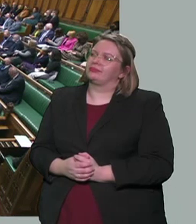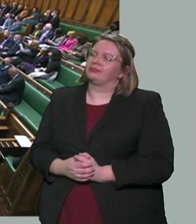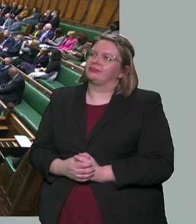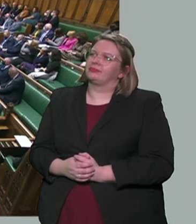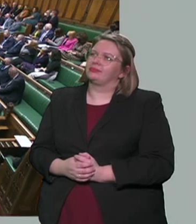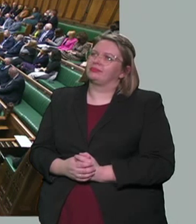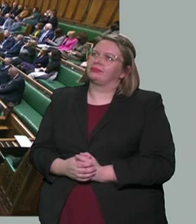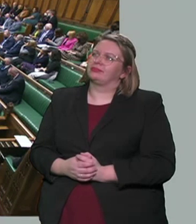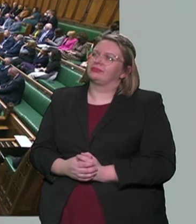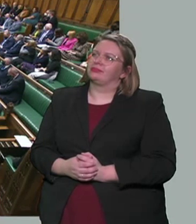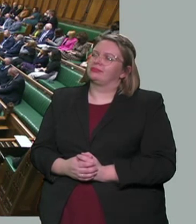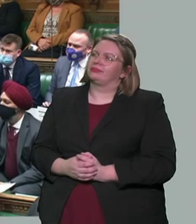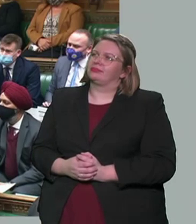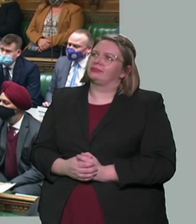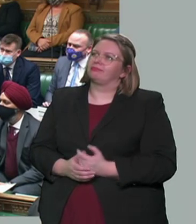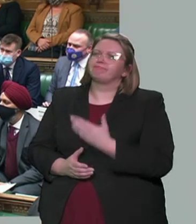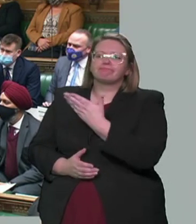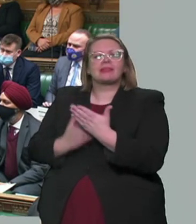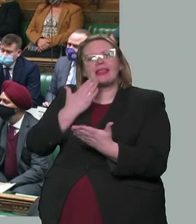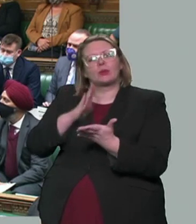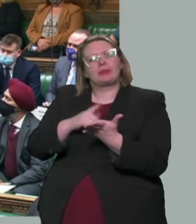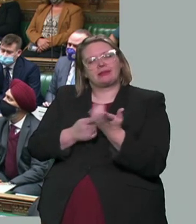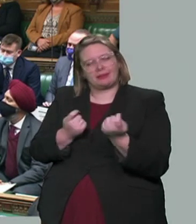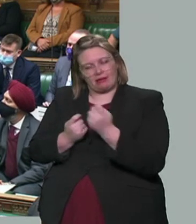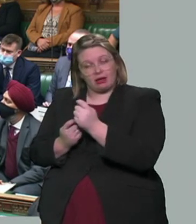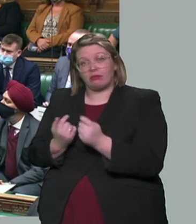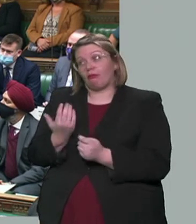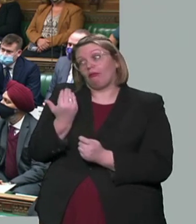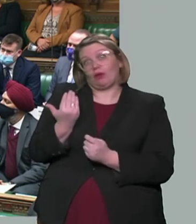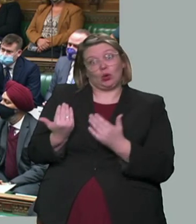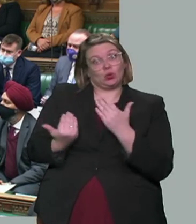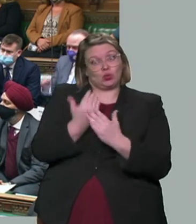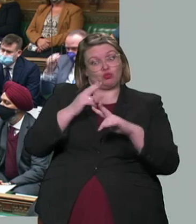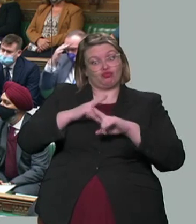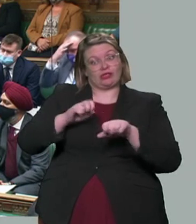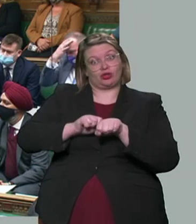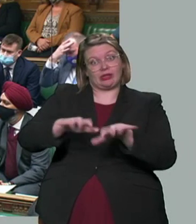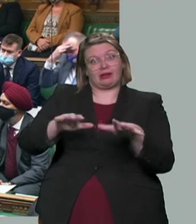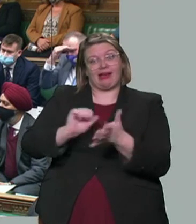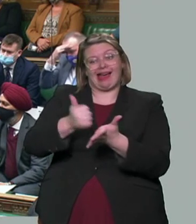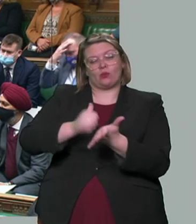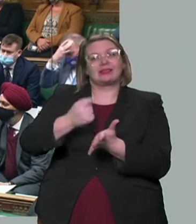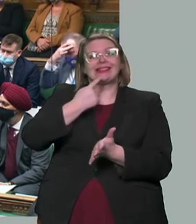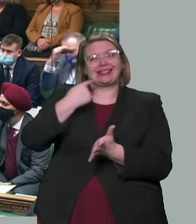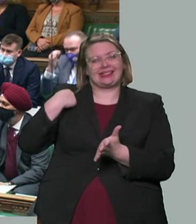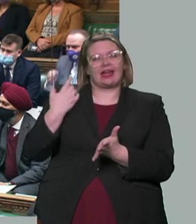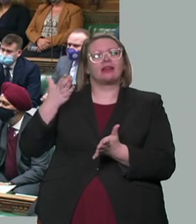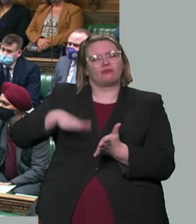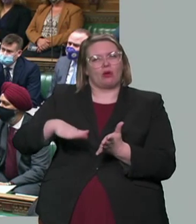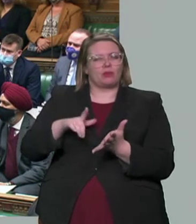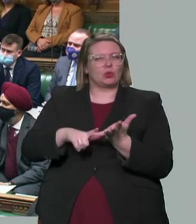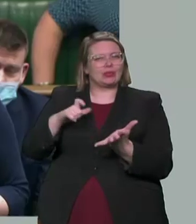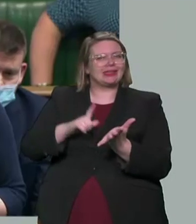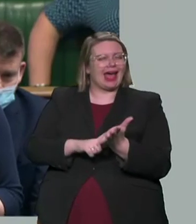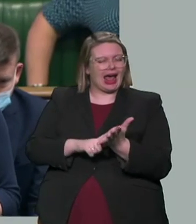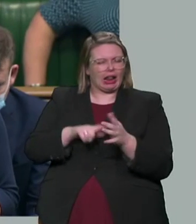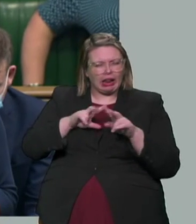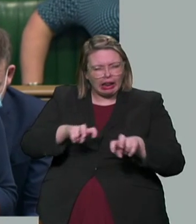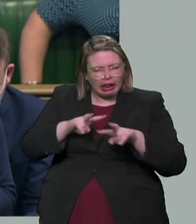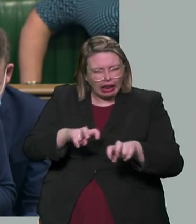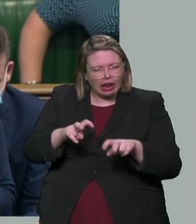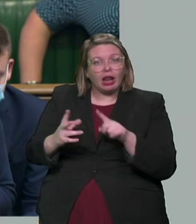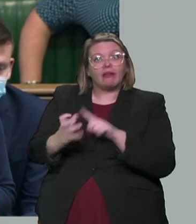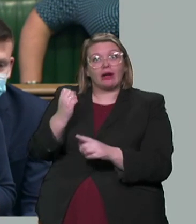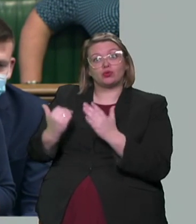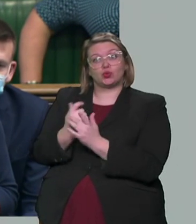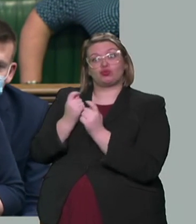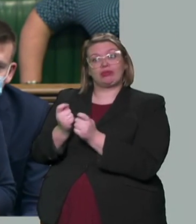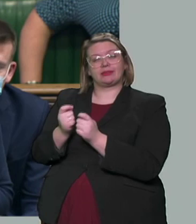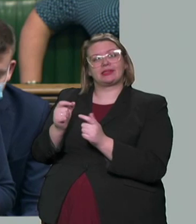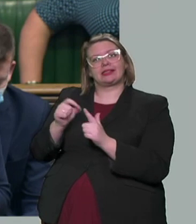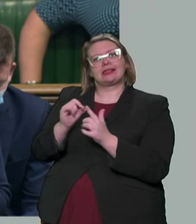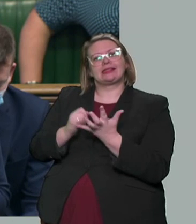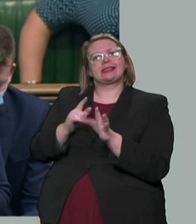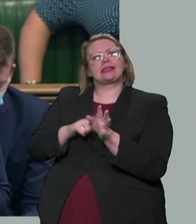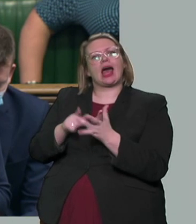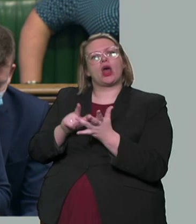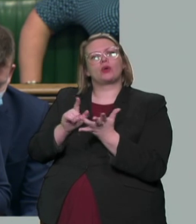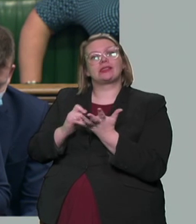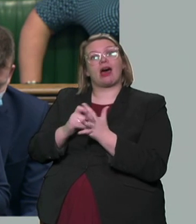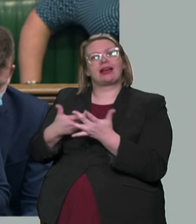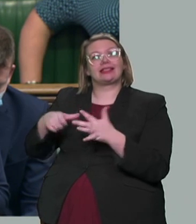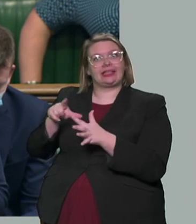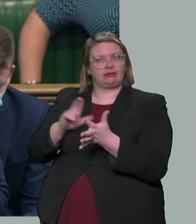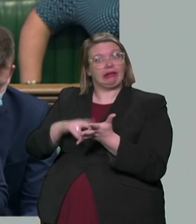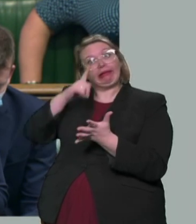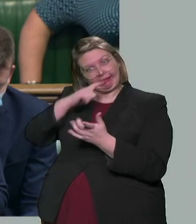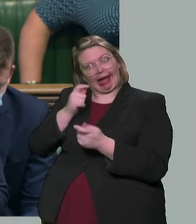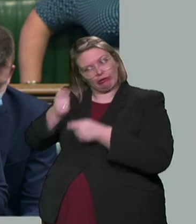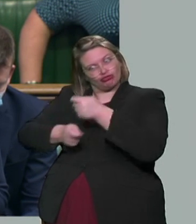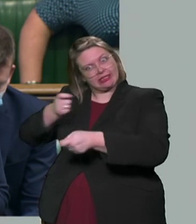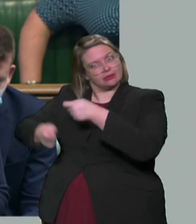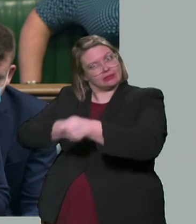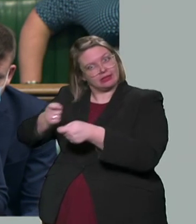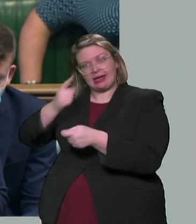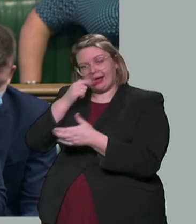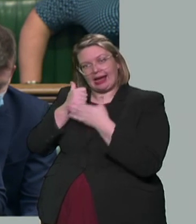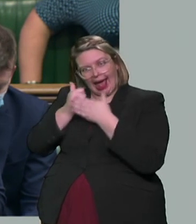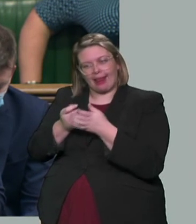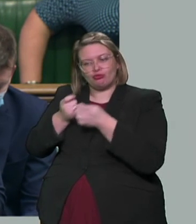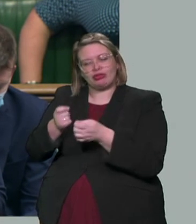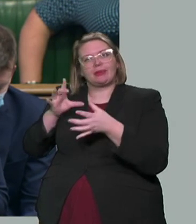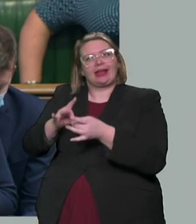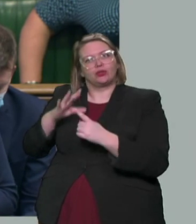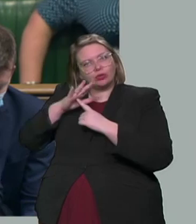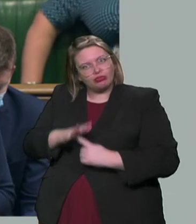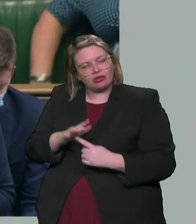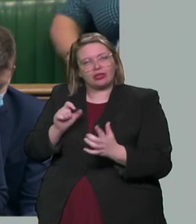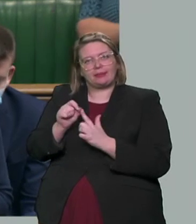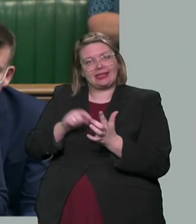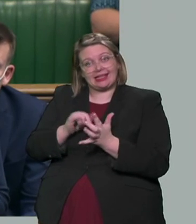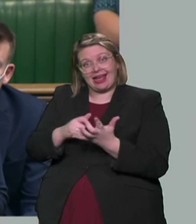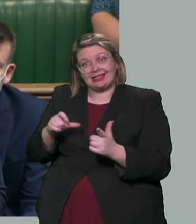Groundbreaking research published yesterday in the Journal of Psychopharmacology, from King’s College London in partnership with Compass Pathways, has now established that psilocybin can be safely administered and may have significant therapeutic benefit in treatment-resistant depression and post-traumatic stress disorder.